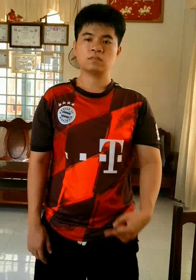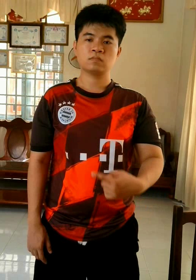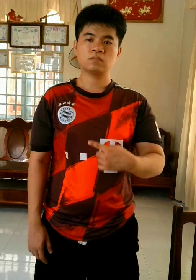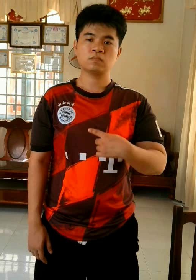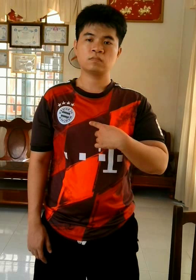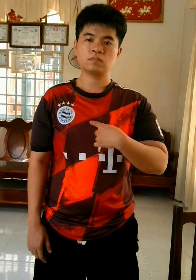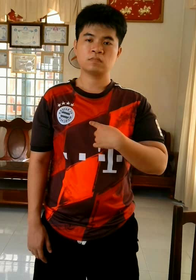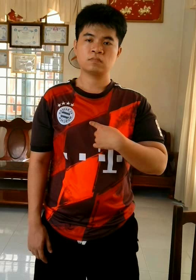toi